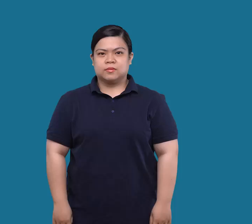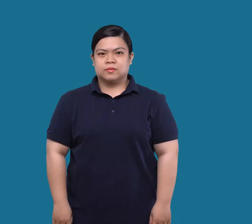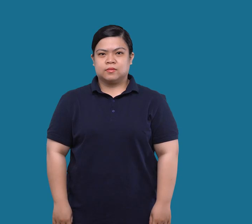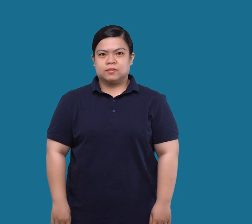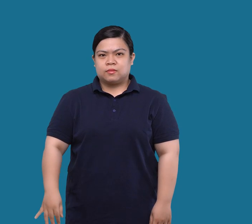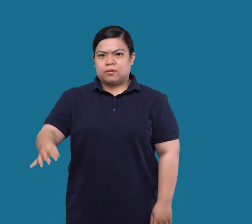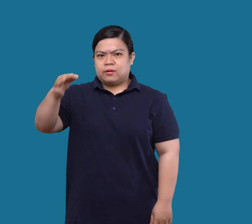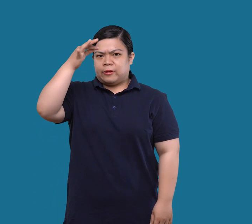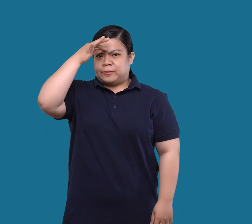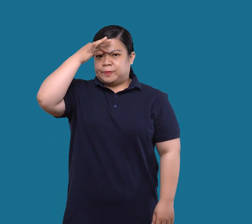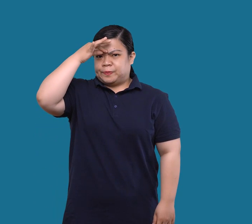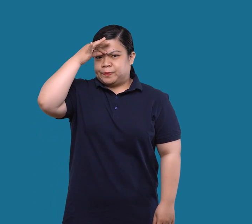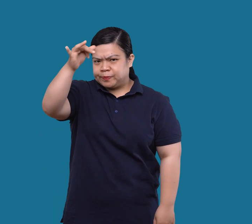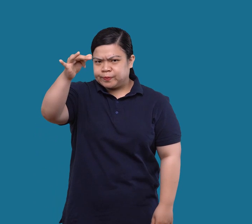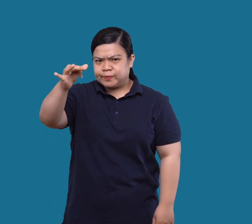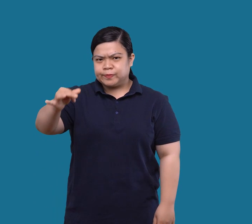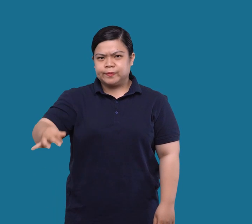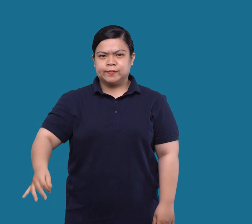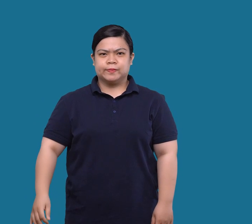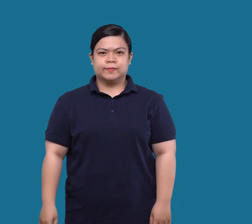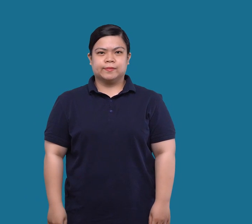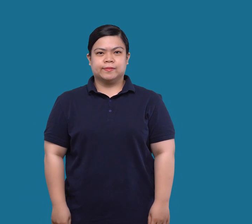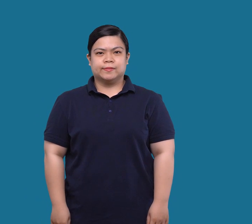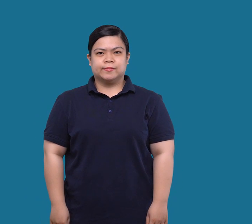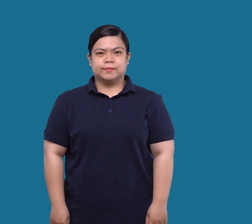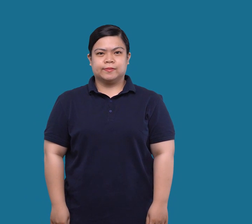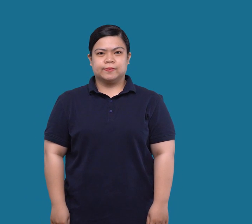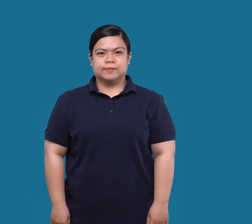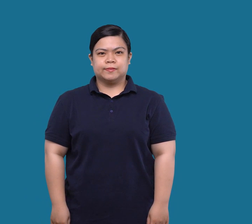phiền hà